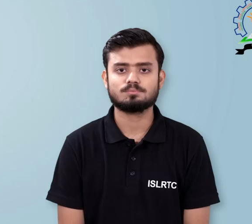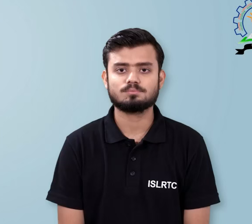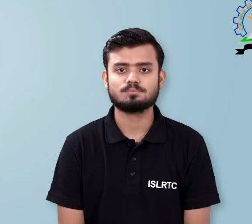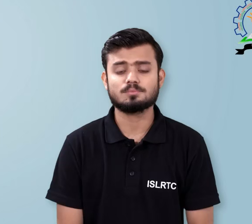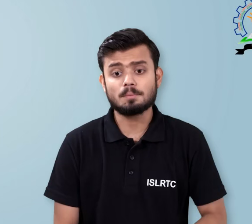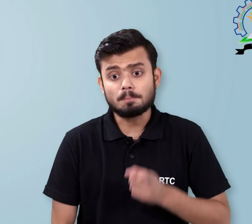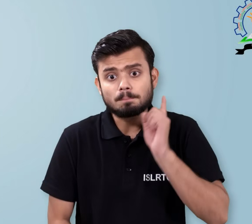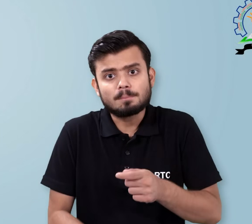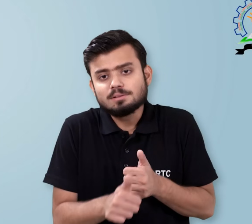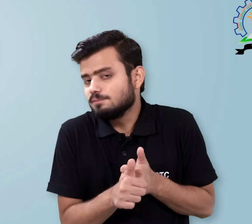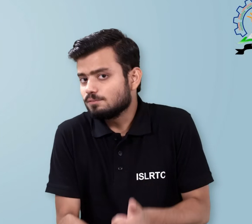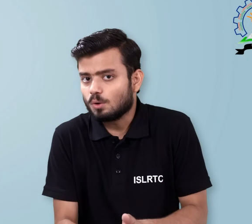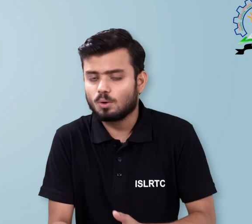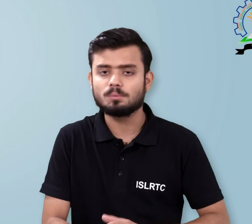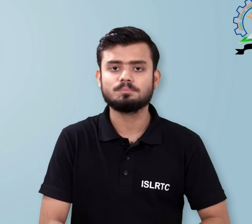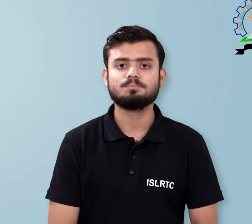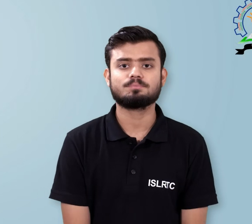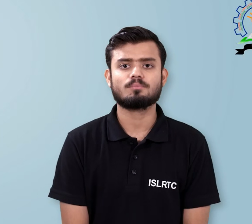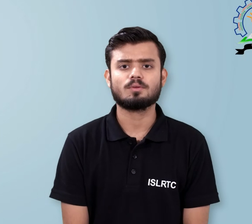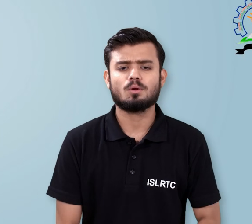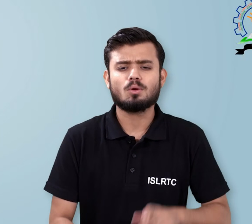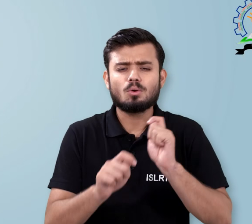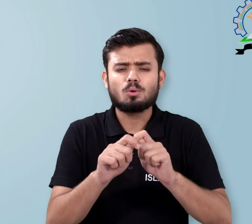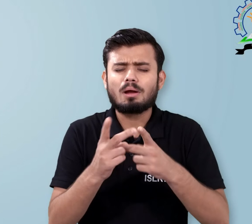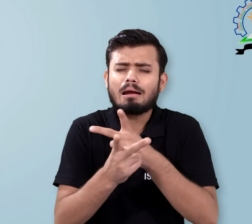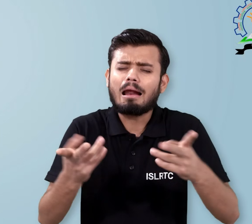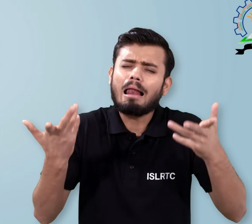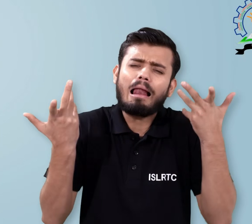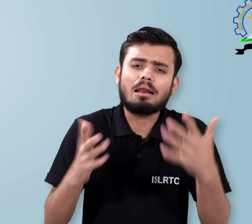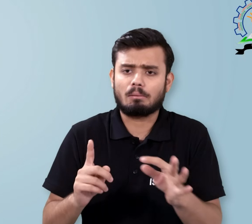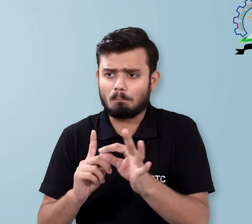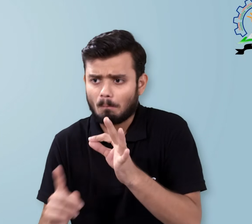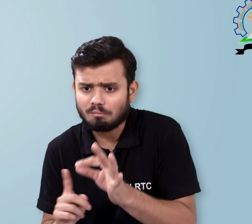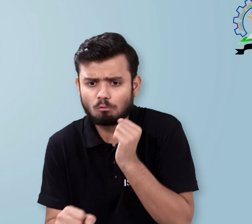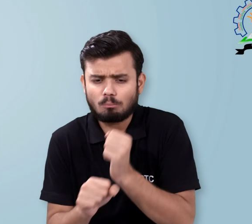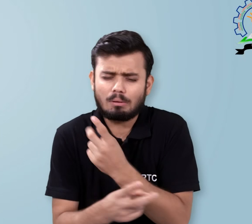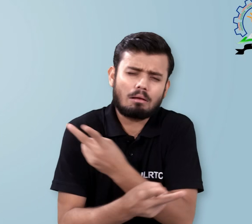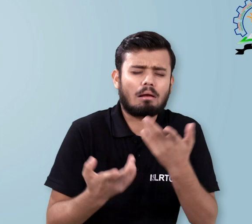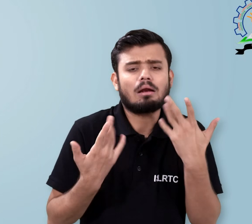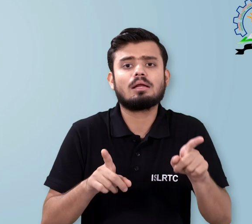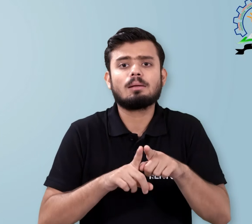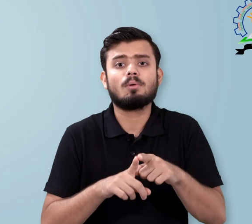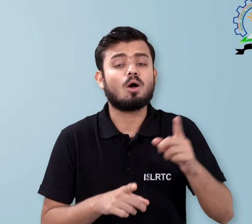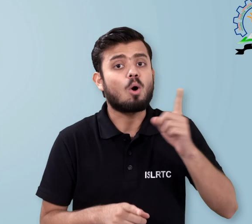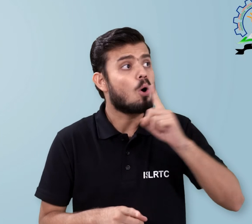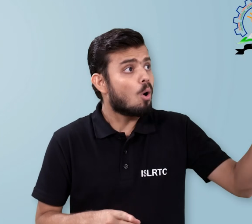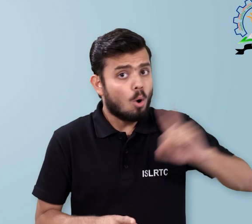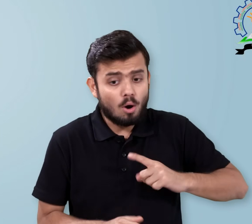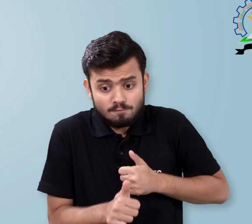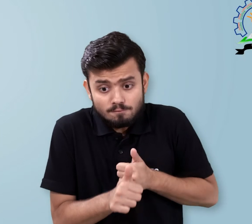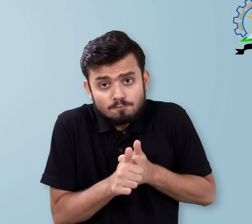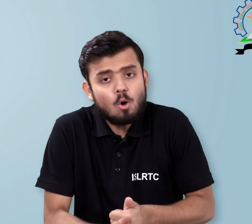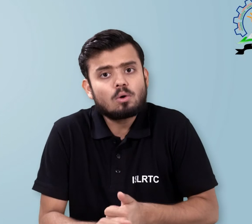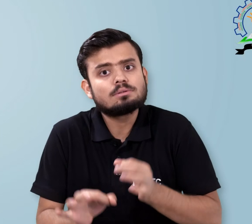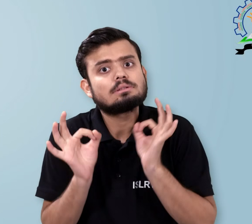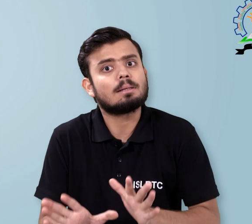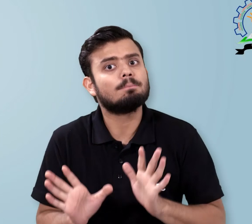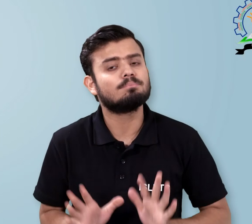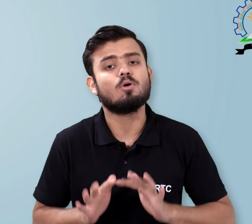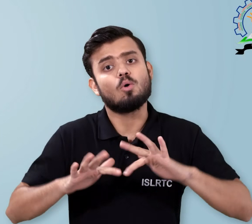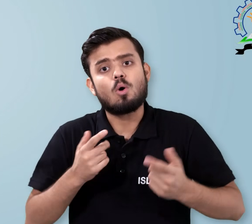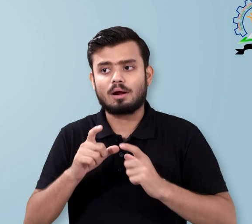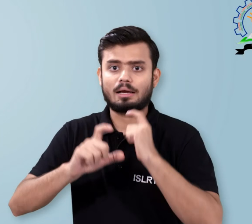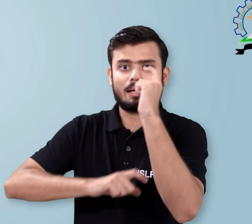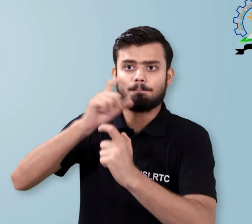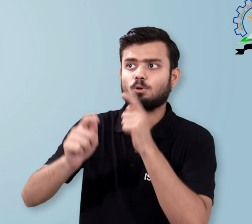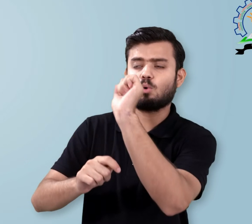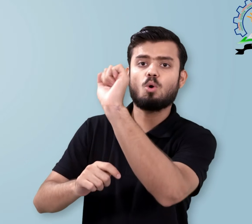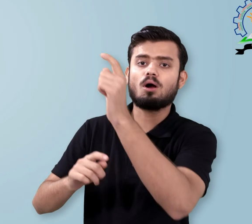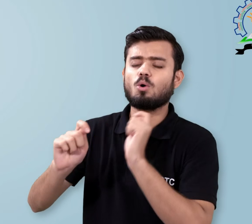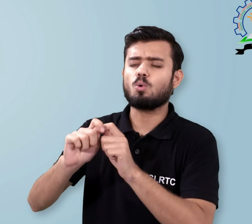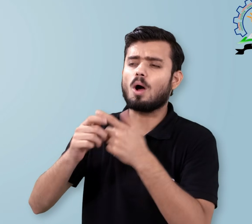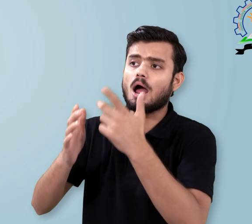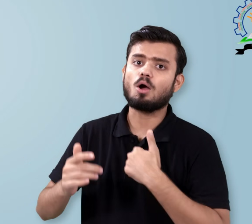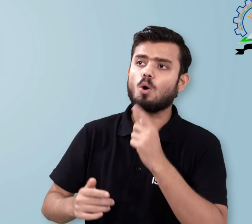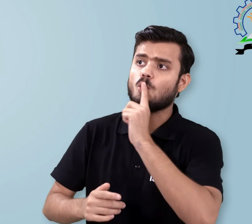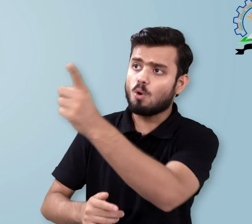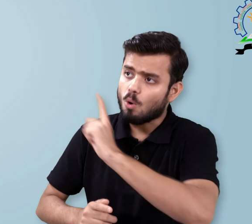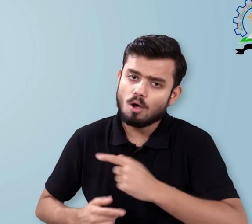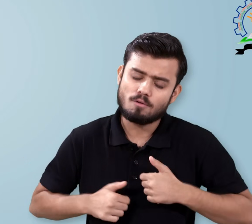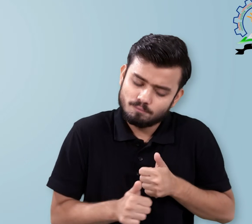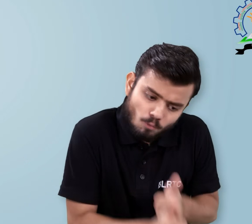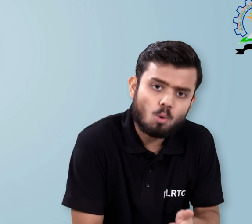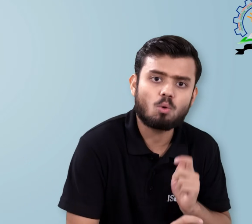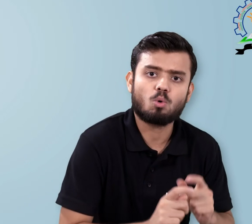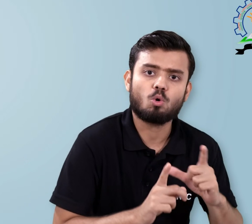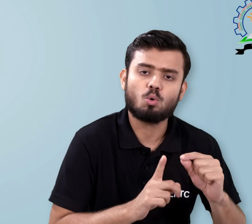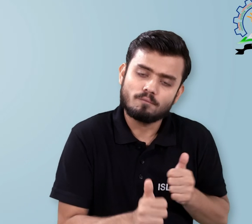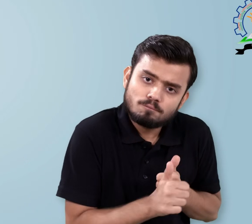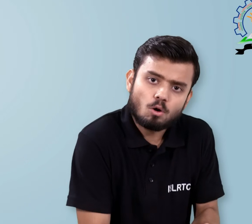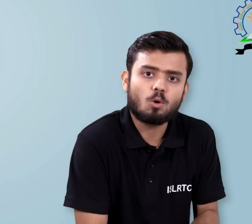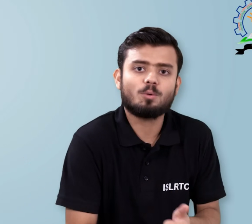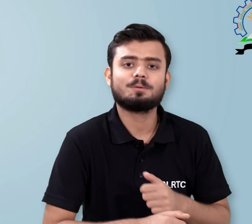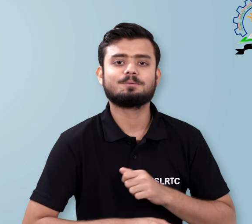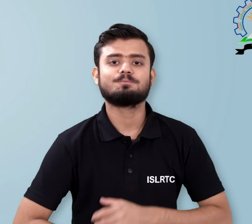Mandate An official order or commission to do something.